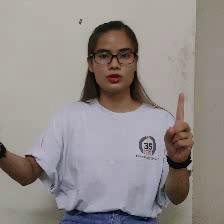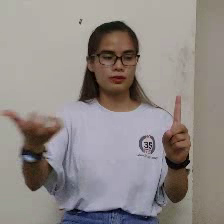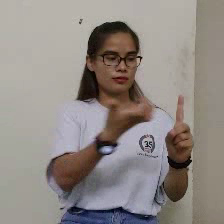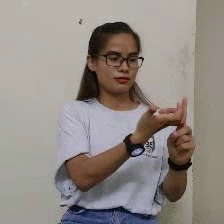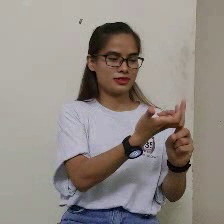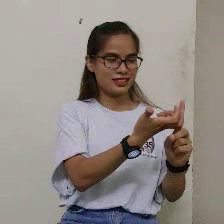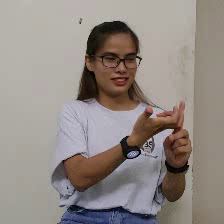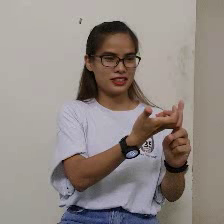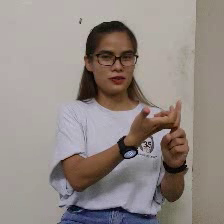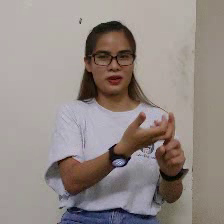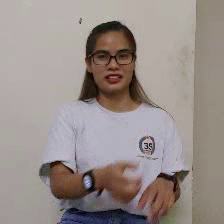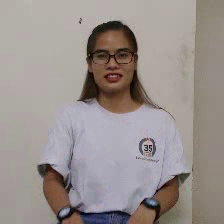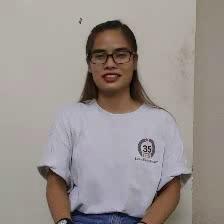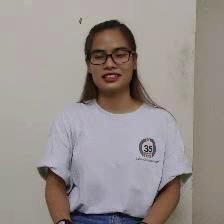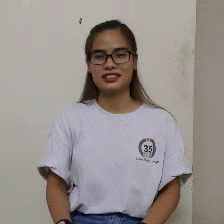Hâm mộ